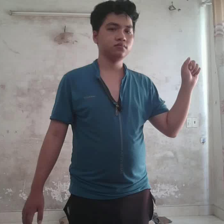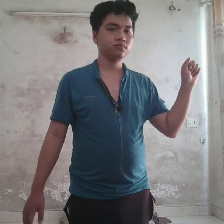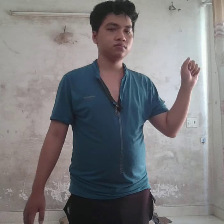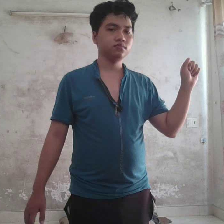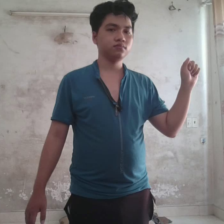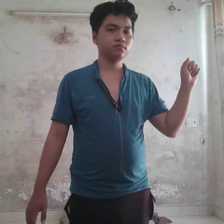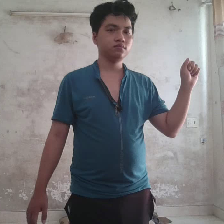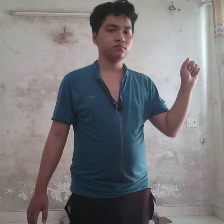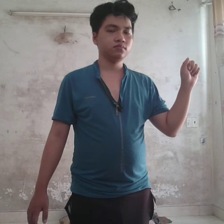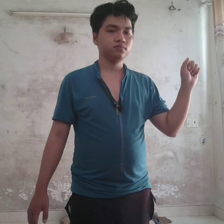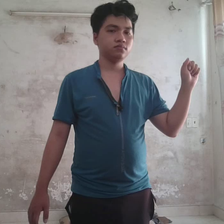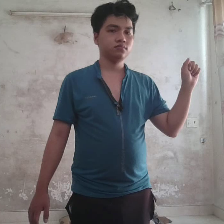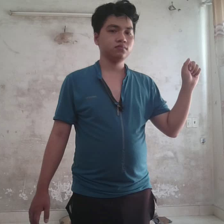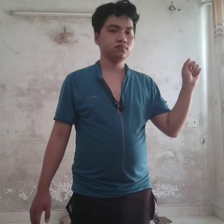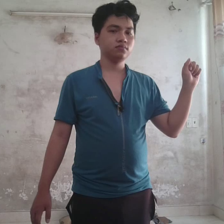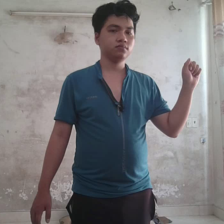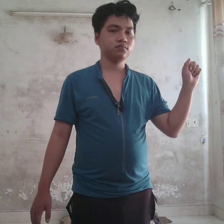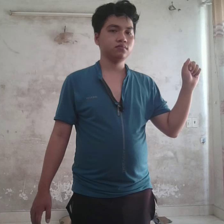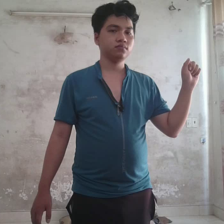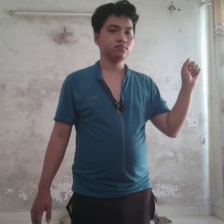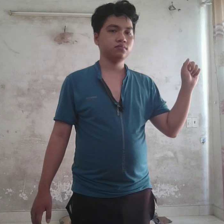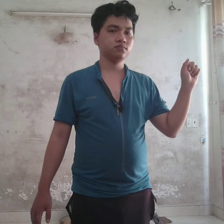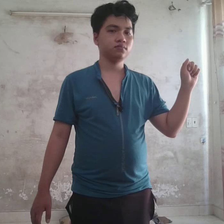a